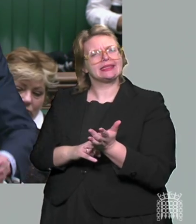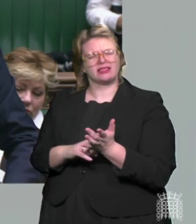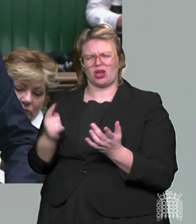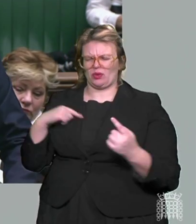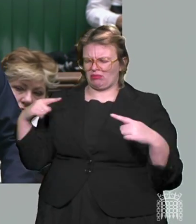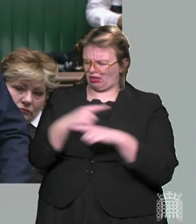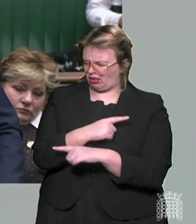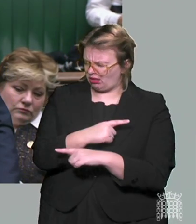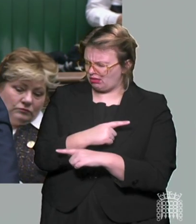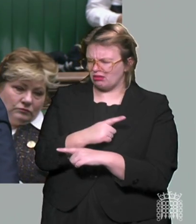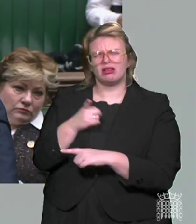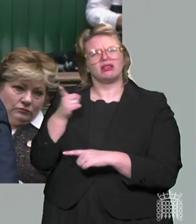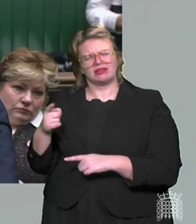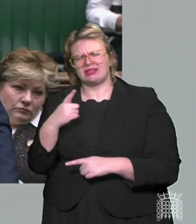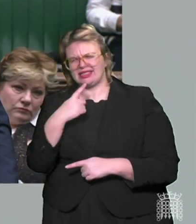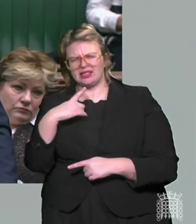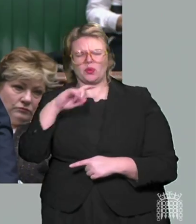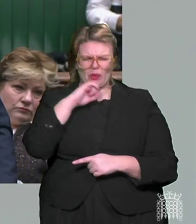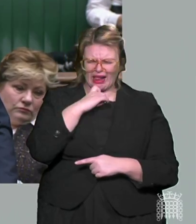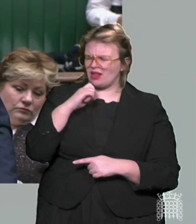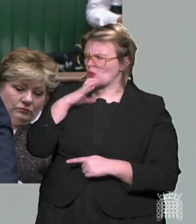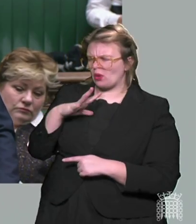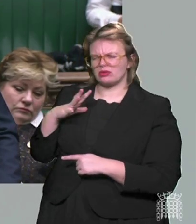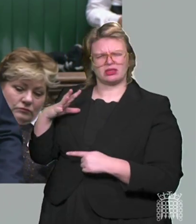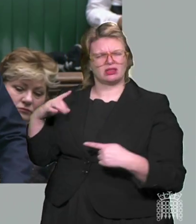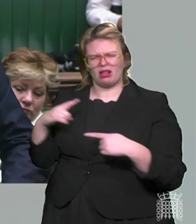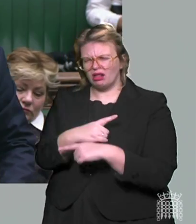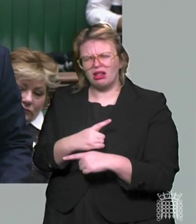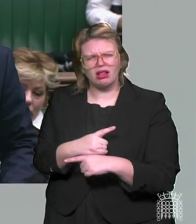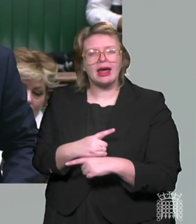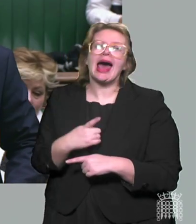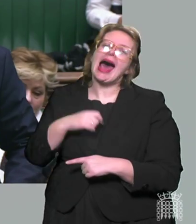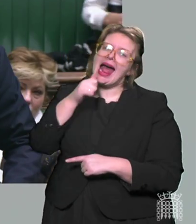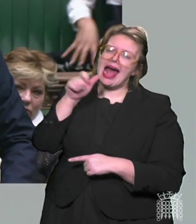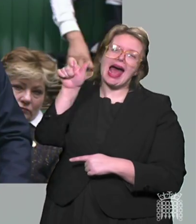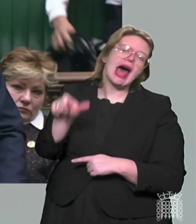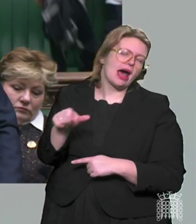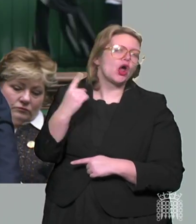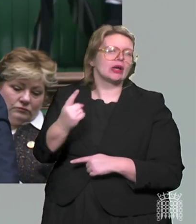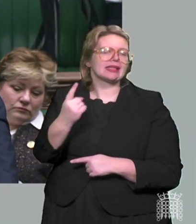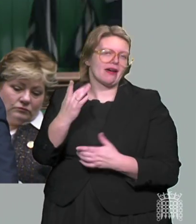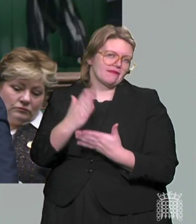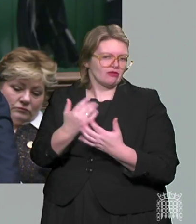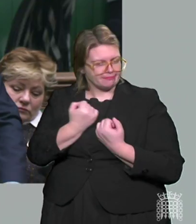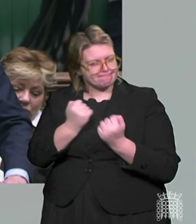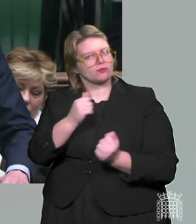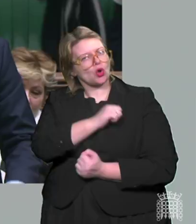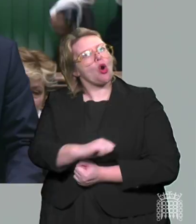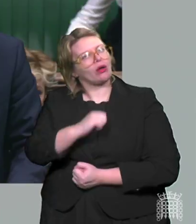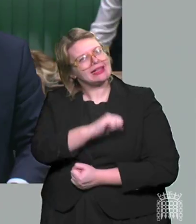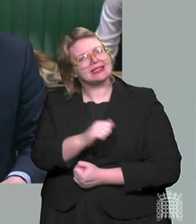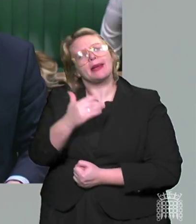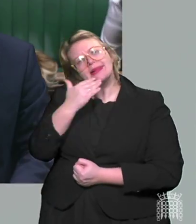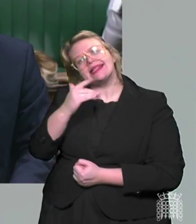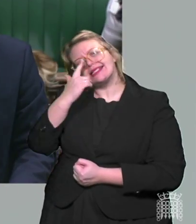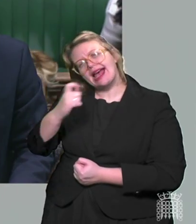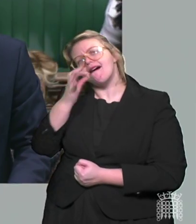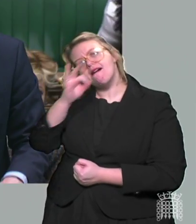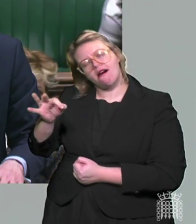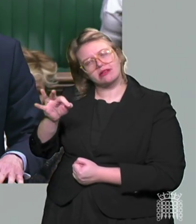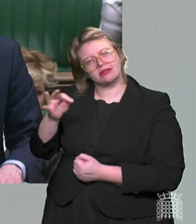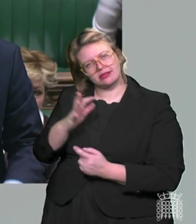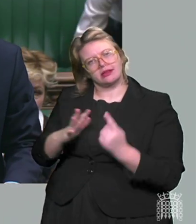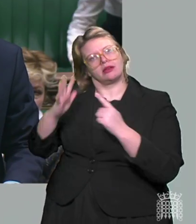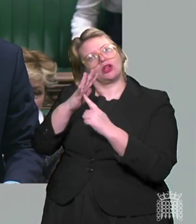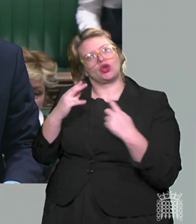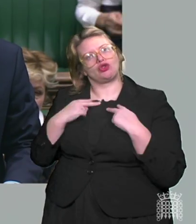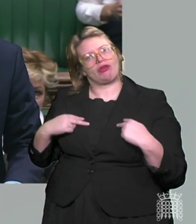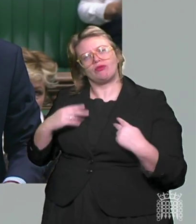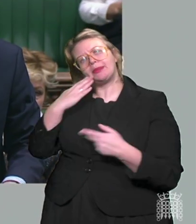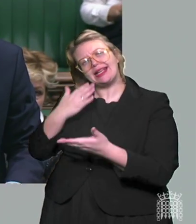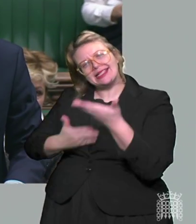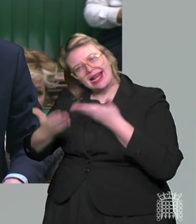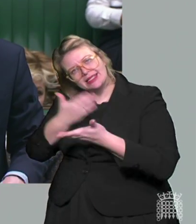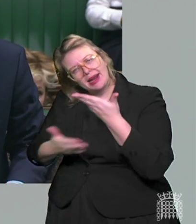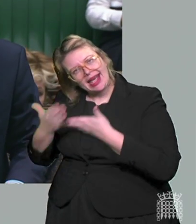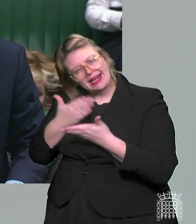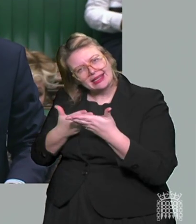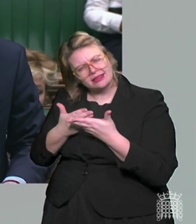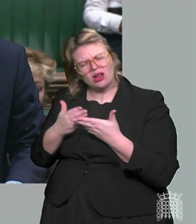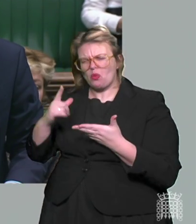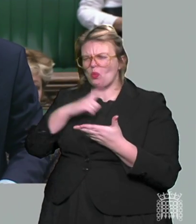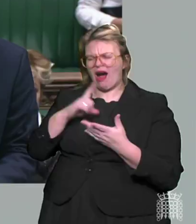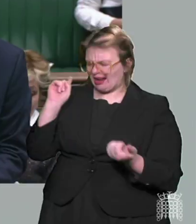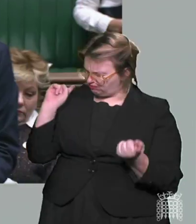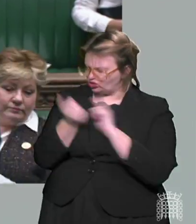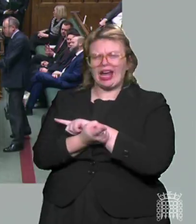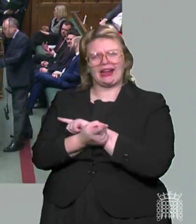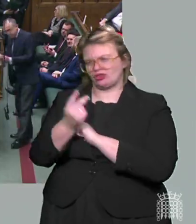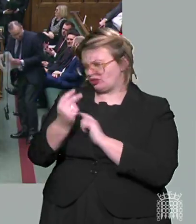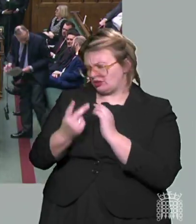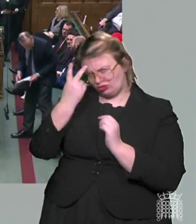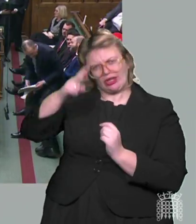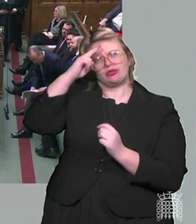That is welcome, and I think it is what the Attorney General has said today, but can she—because we know her to be a candid and thoughtful person—explain and confirm what by any definition is a screeching U-turn in Government policy?